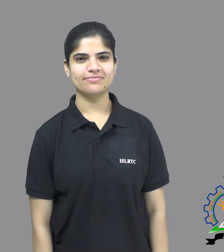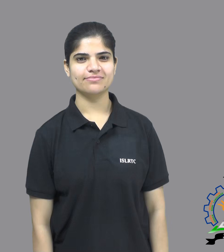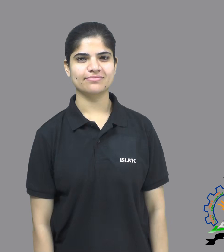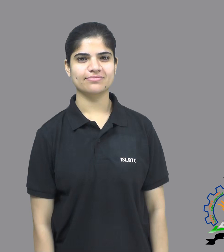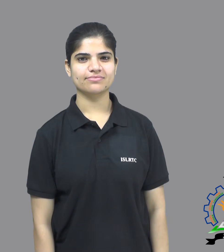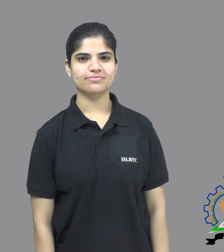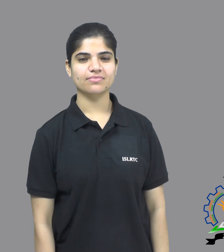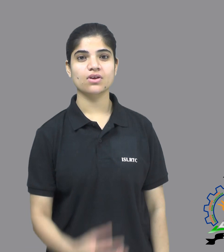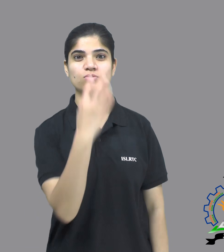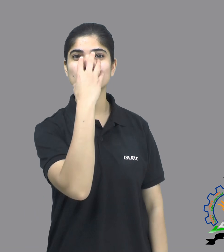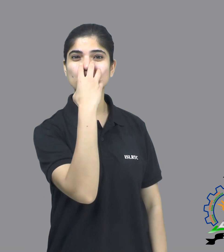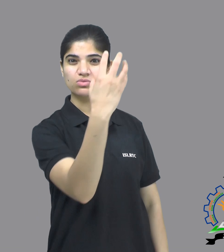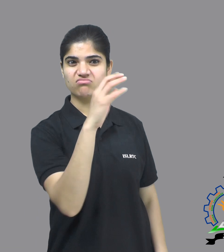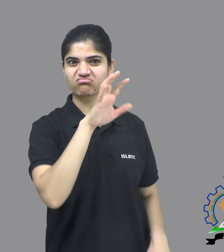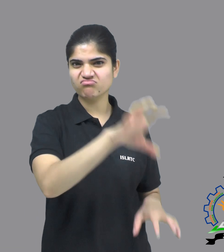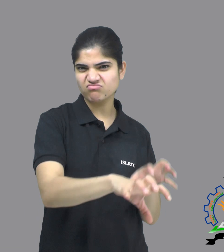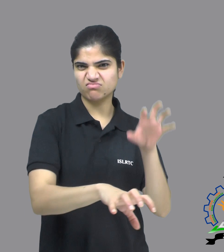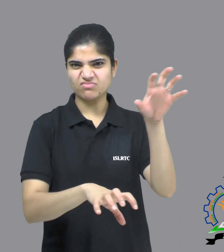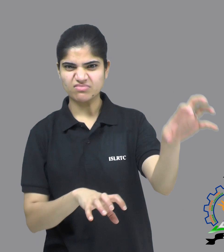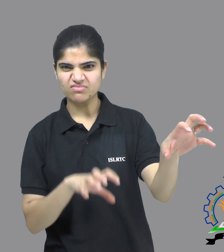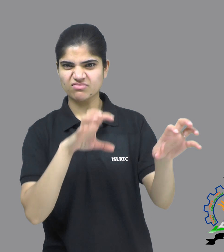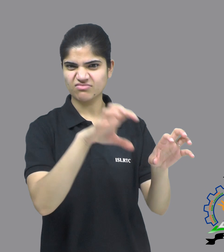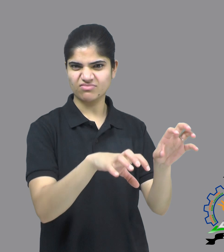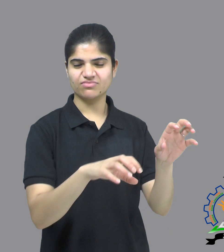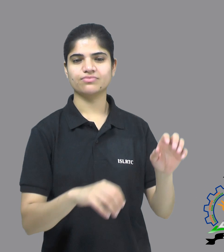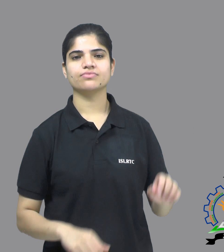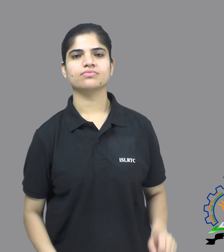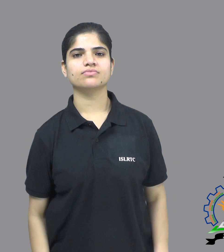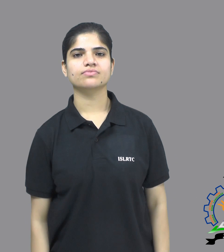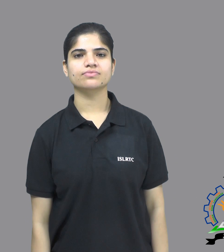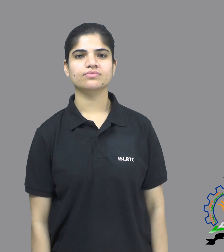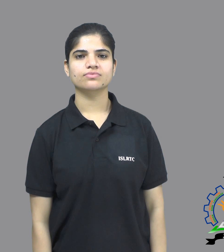Wolf